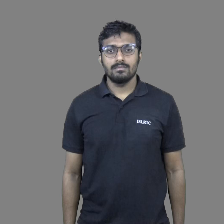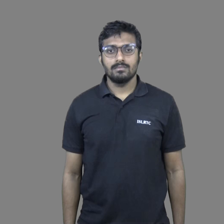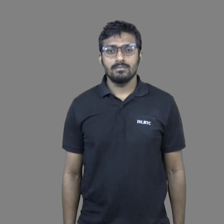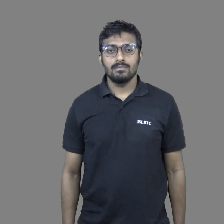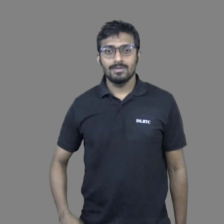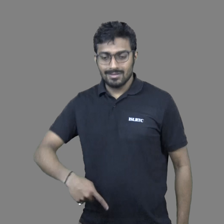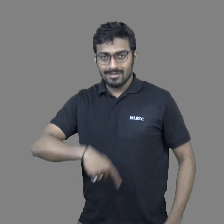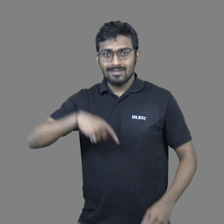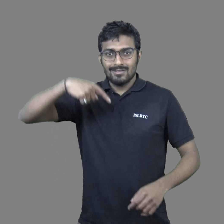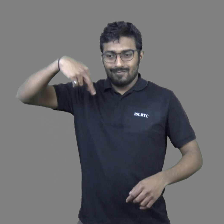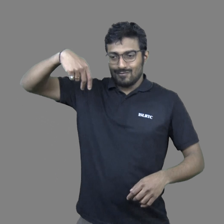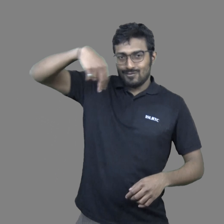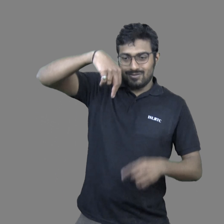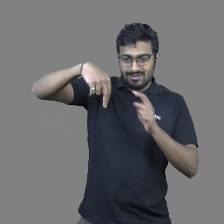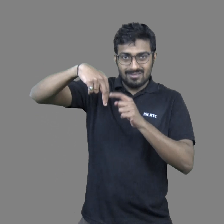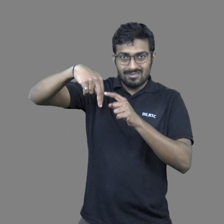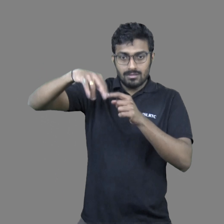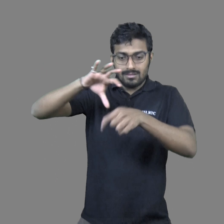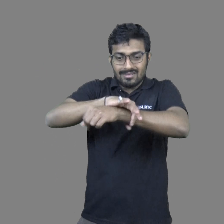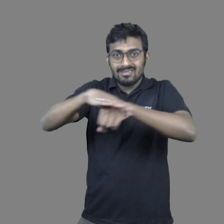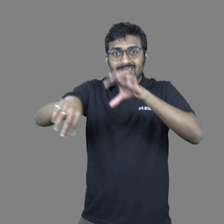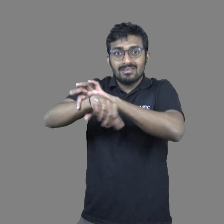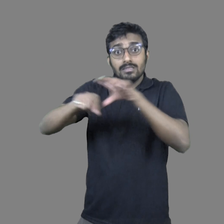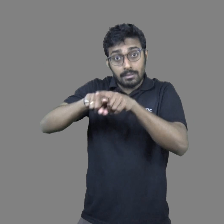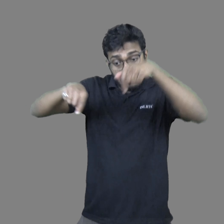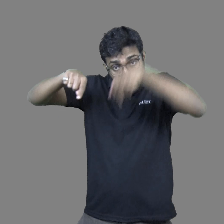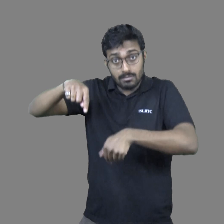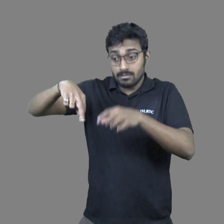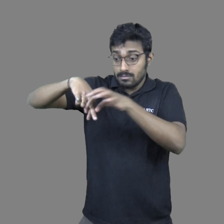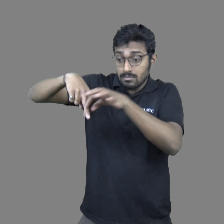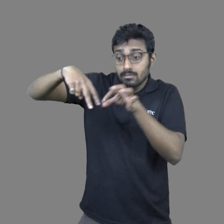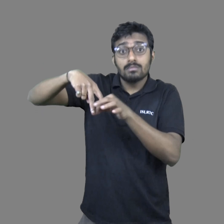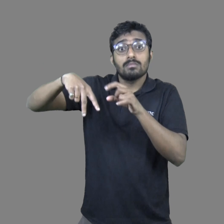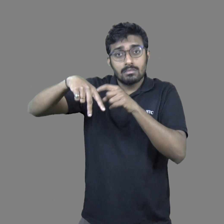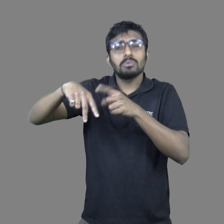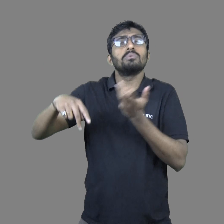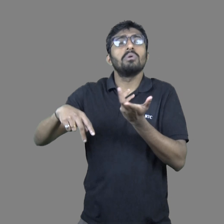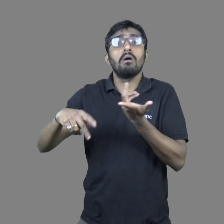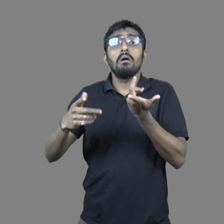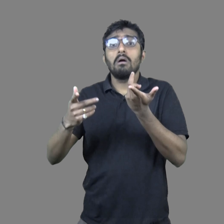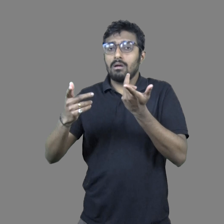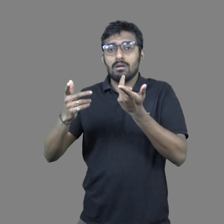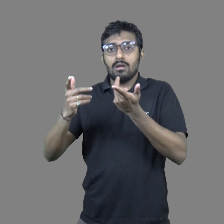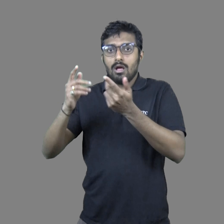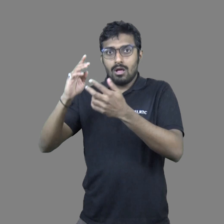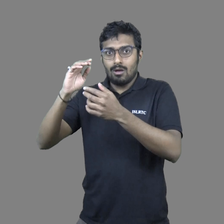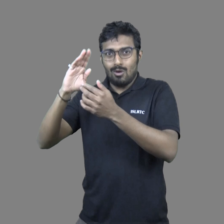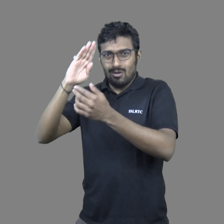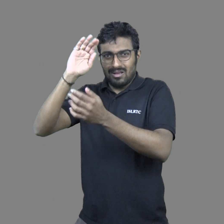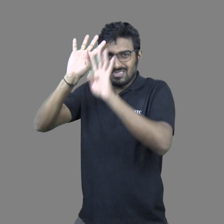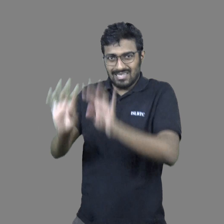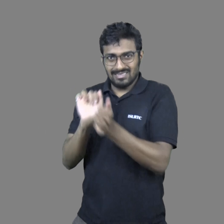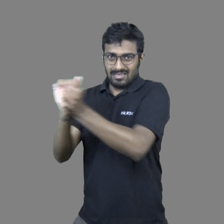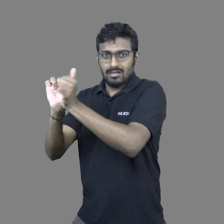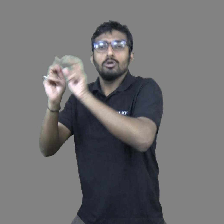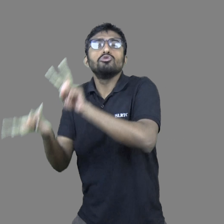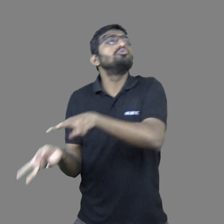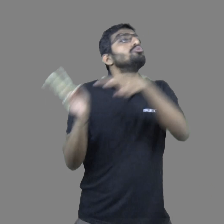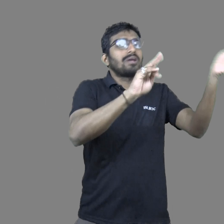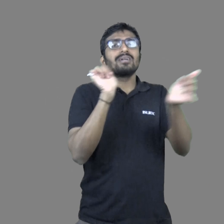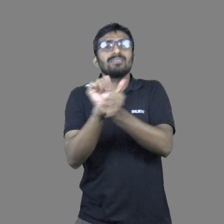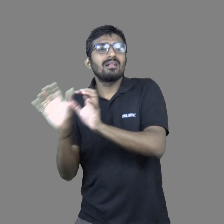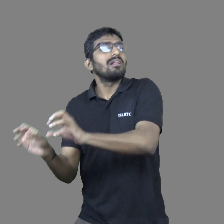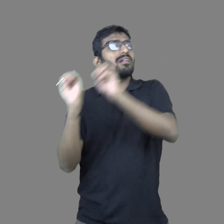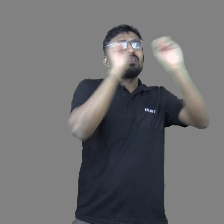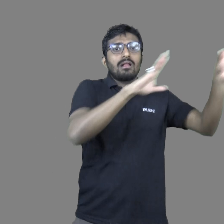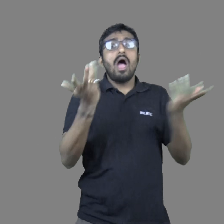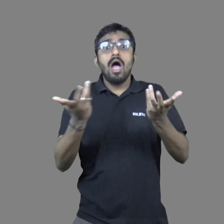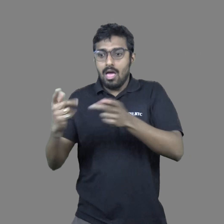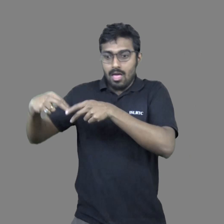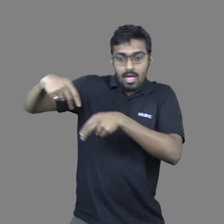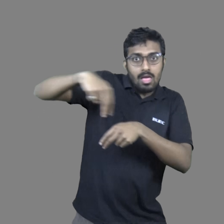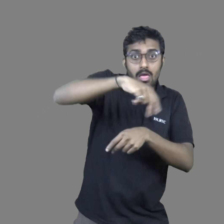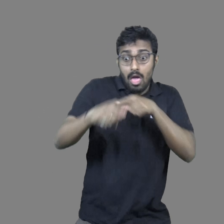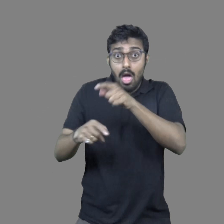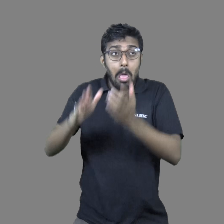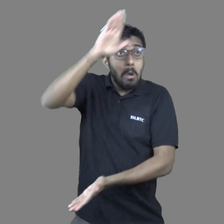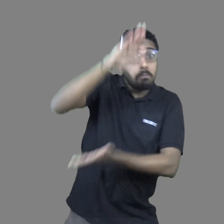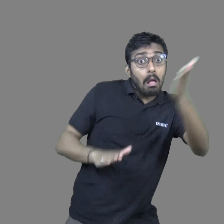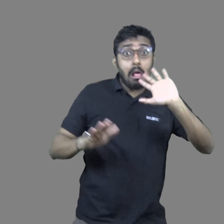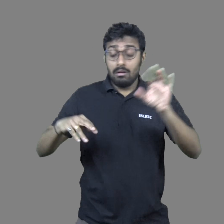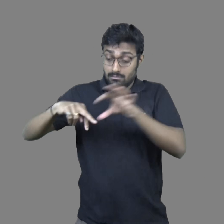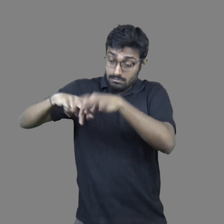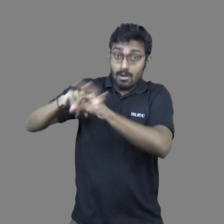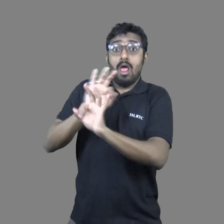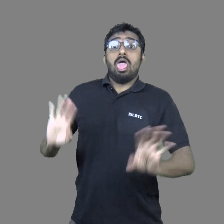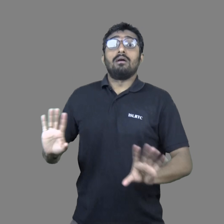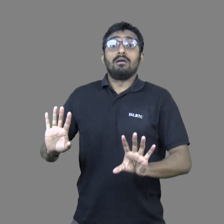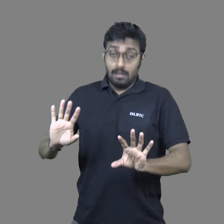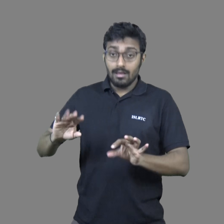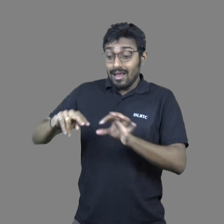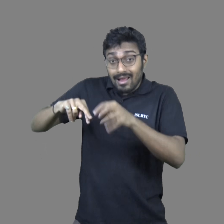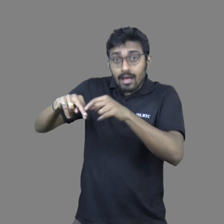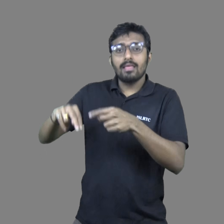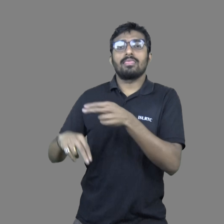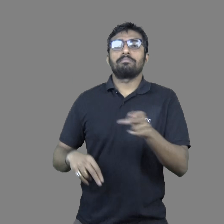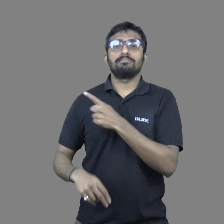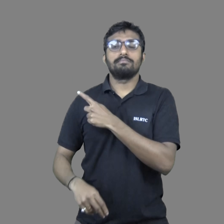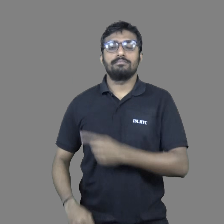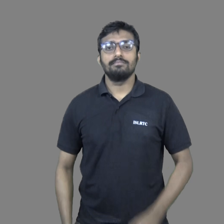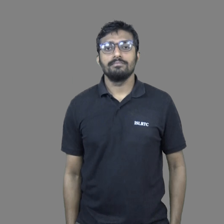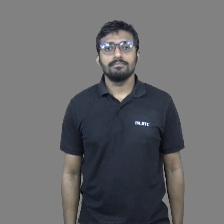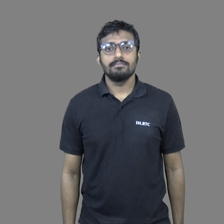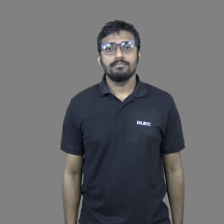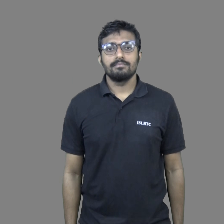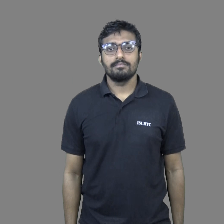Legcuffs or Footcuffs or Shackles